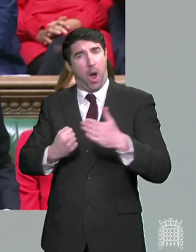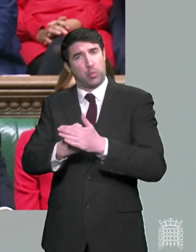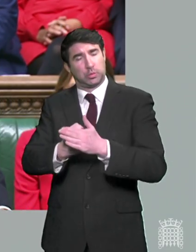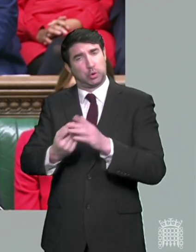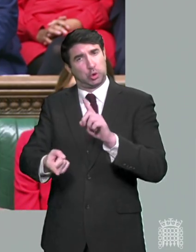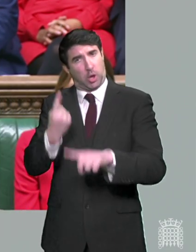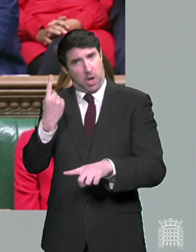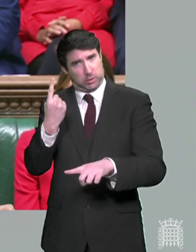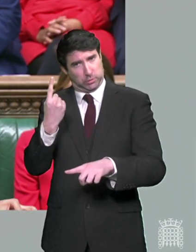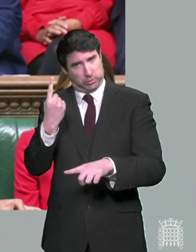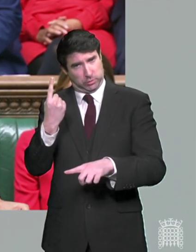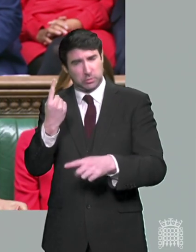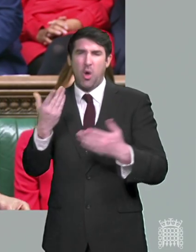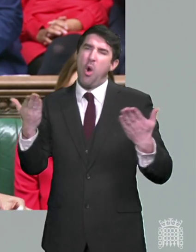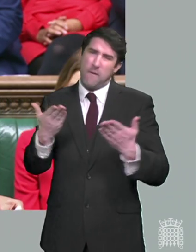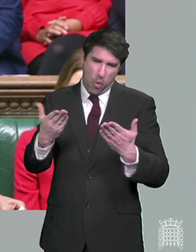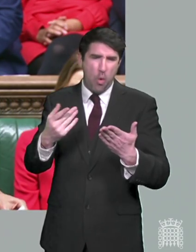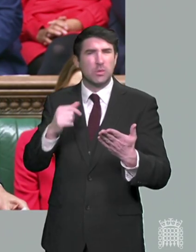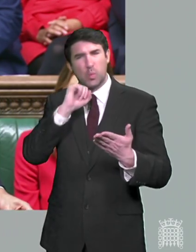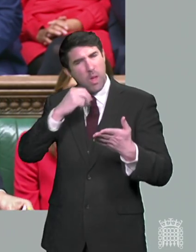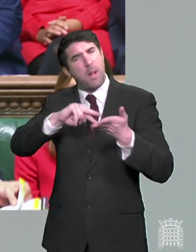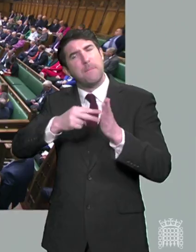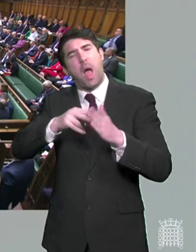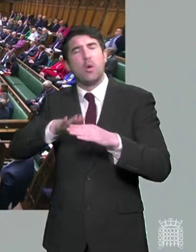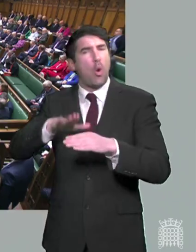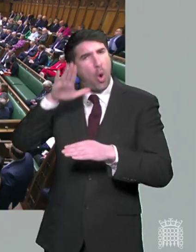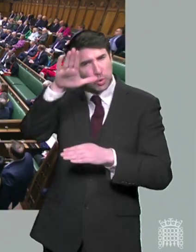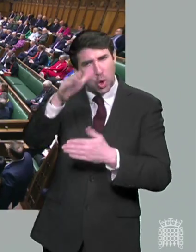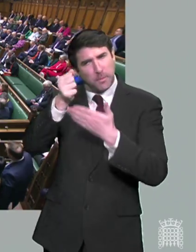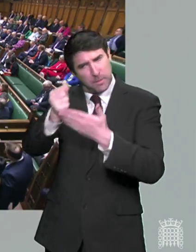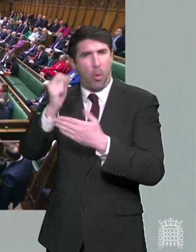We always continue to see how we can support bus services in the long term.